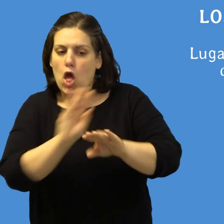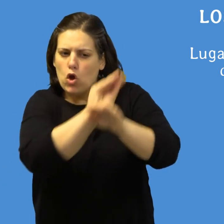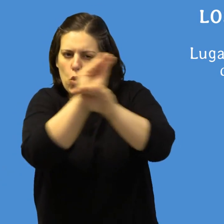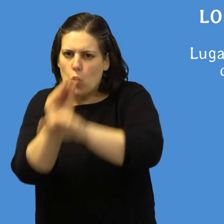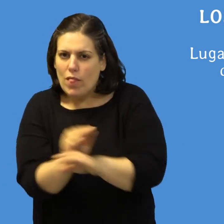cuidar